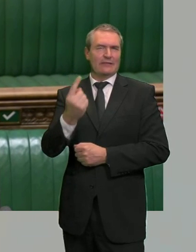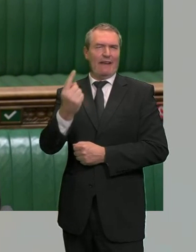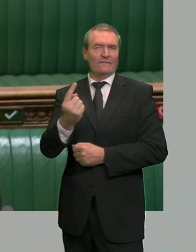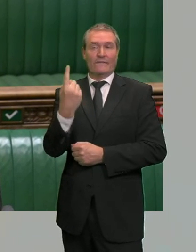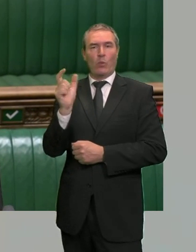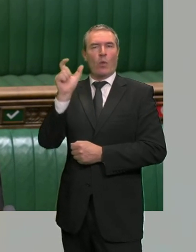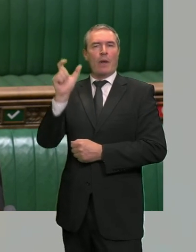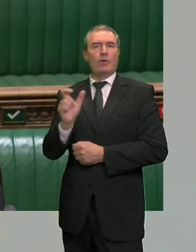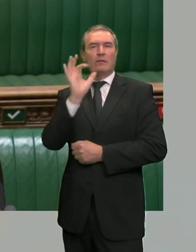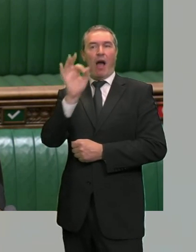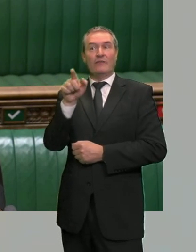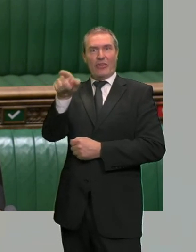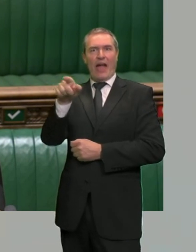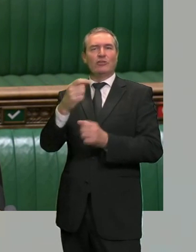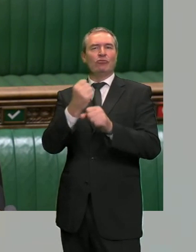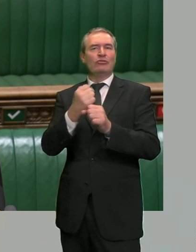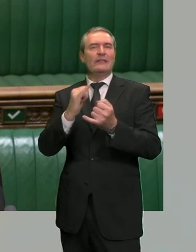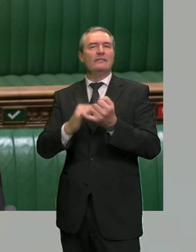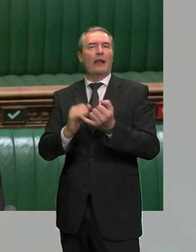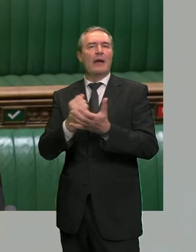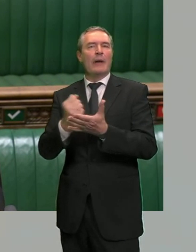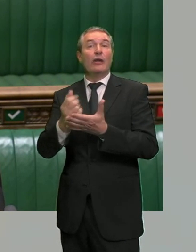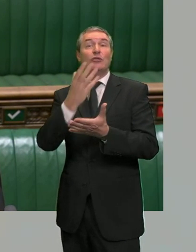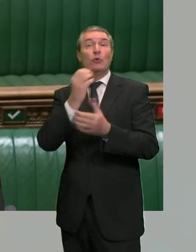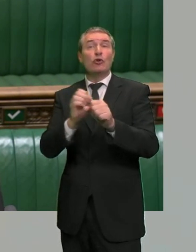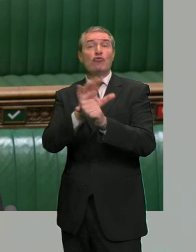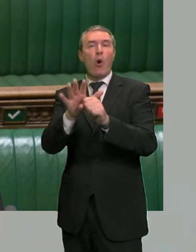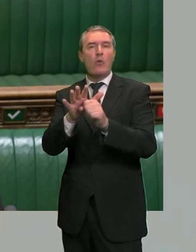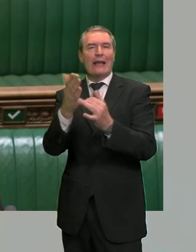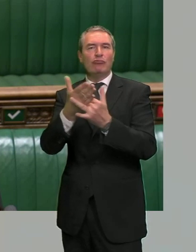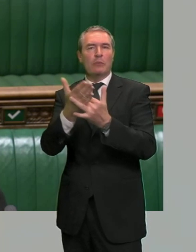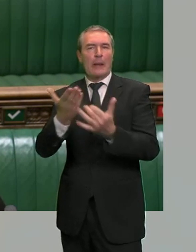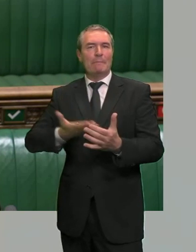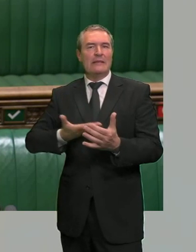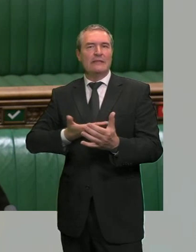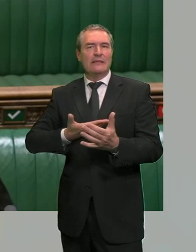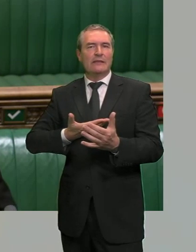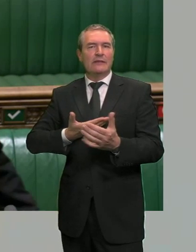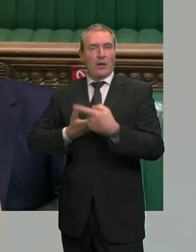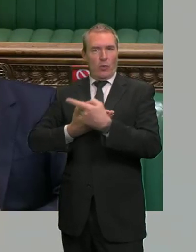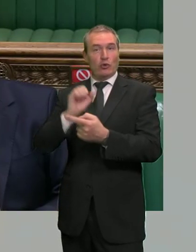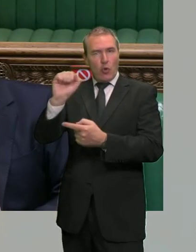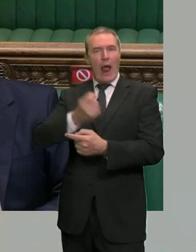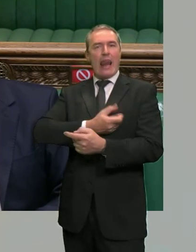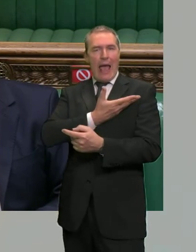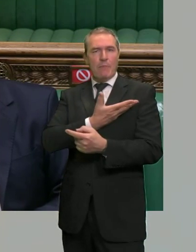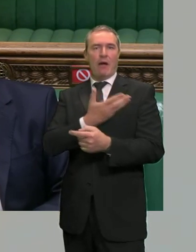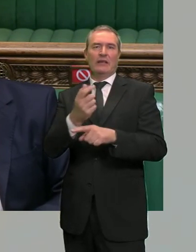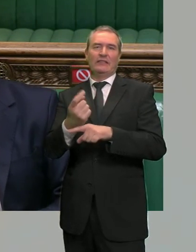There was one person asking for Greensill bank to be able to use the coronavirus business interruption loan scheme, and that was the shadow Defence Secretary.